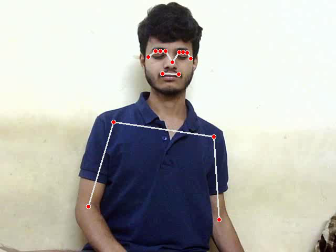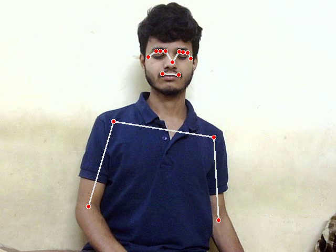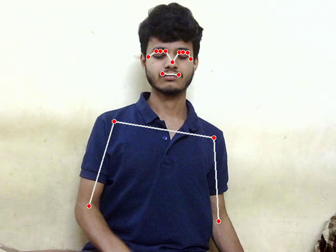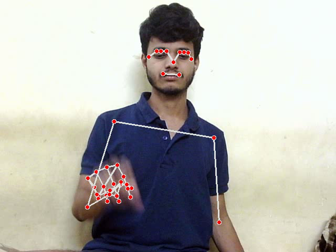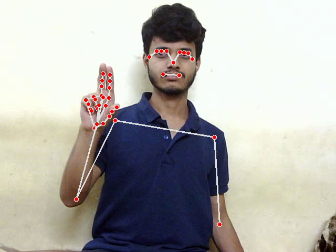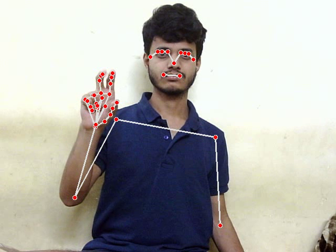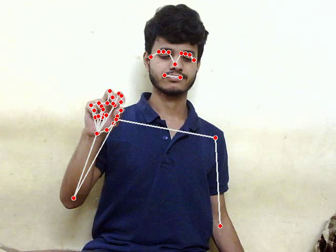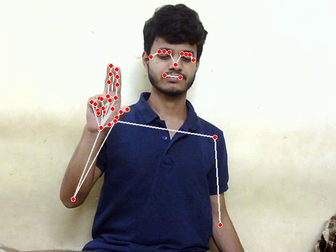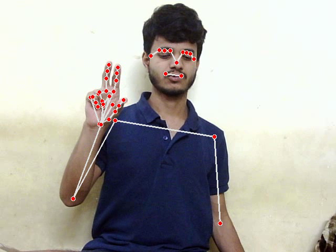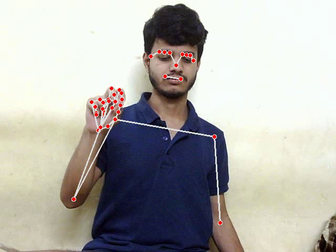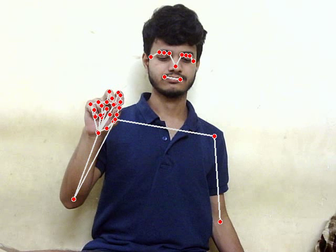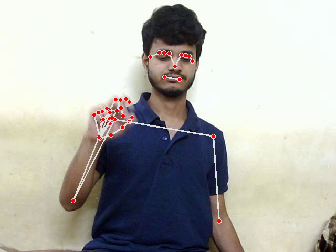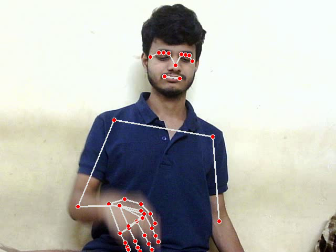no